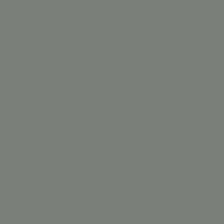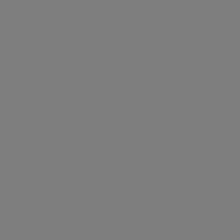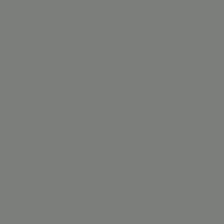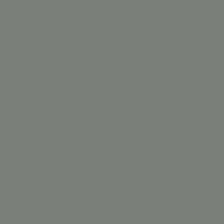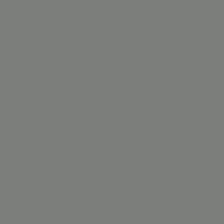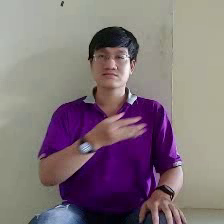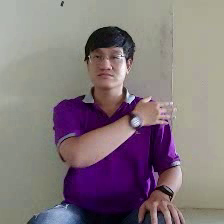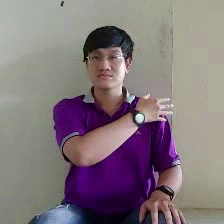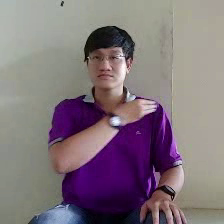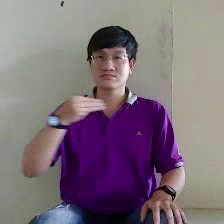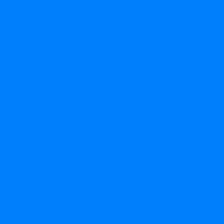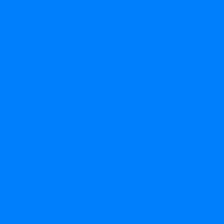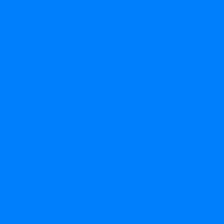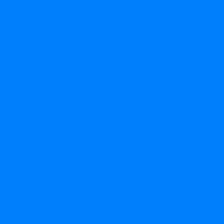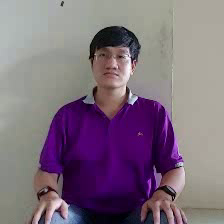Lây bệnh